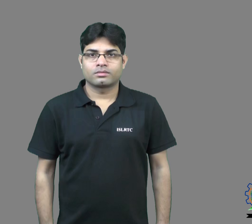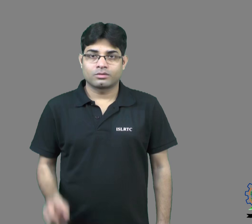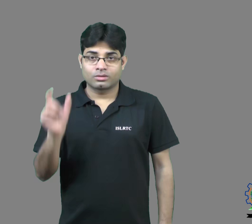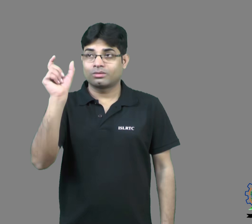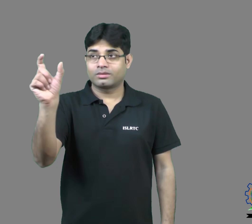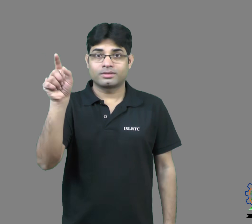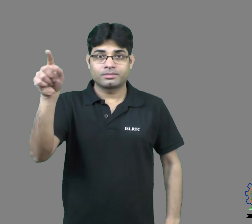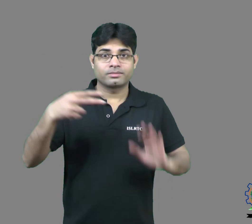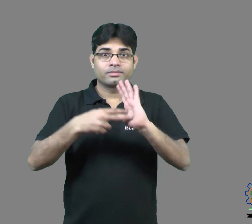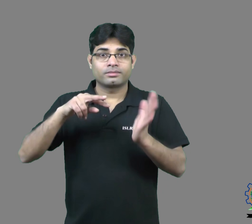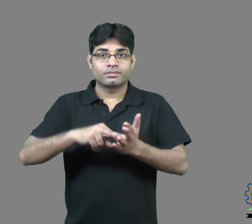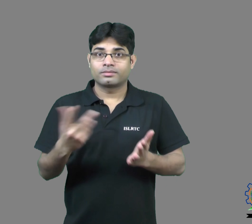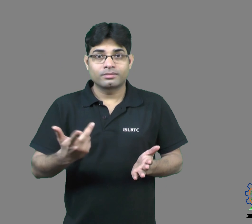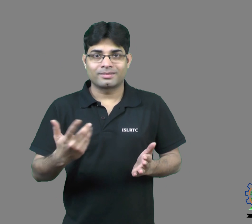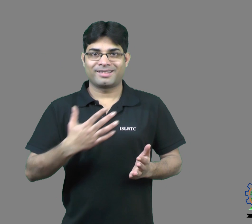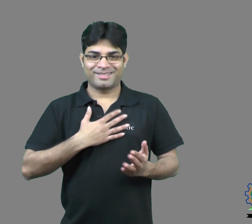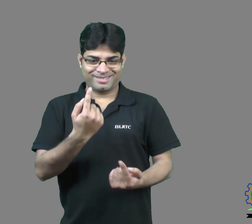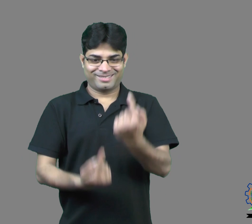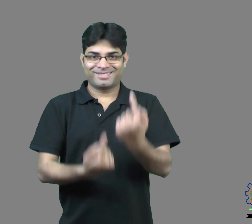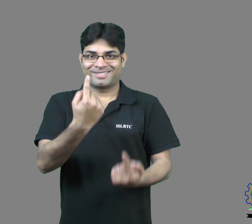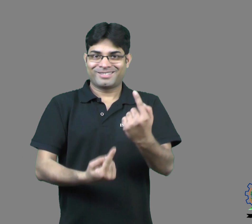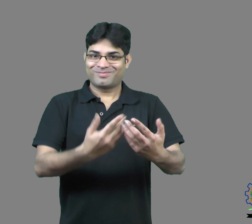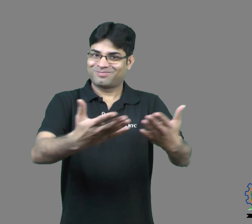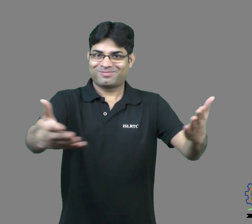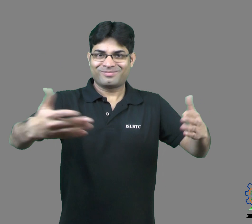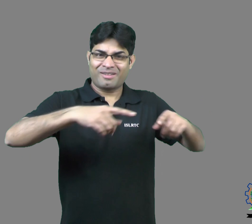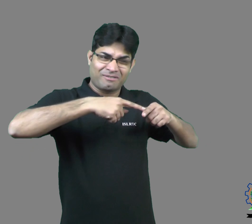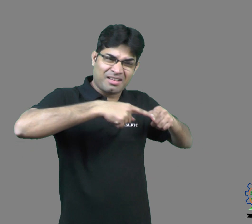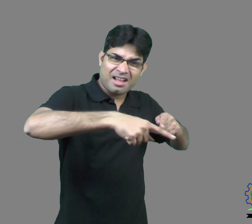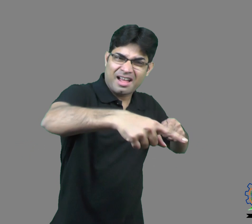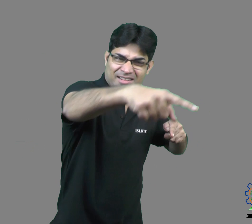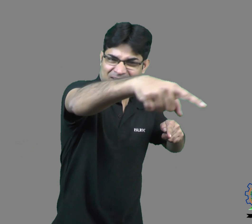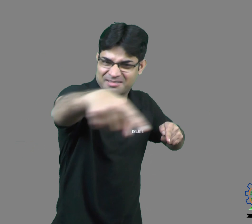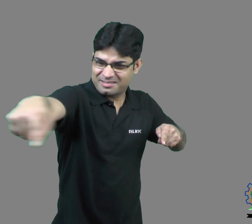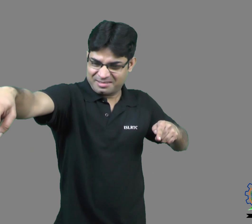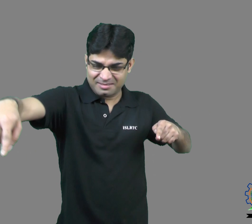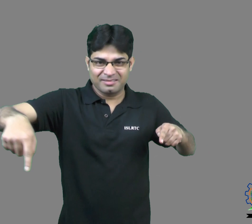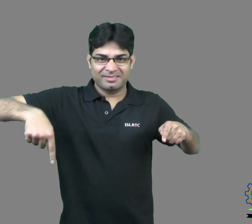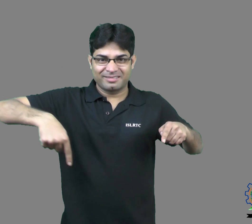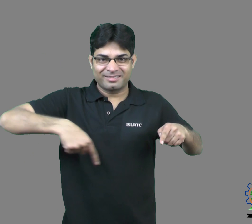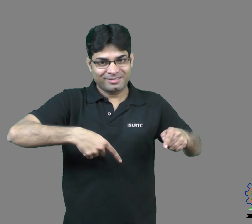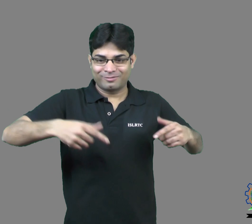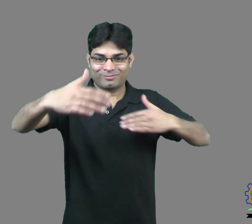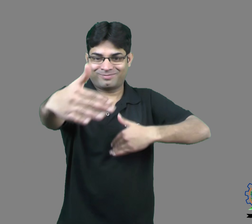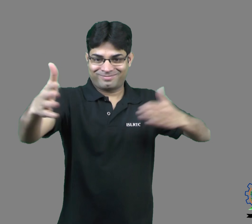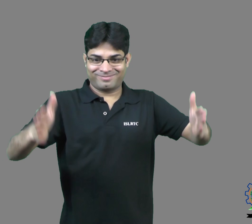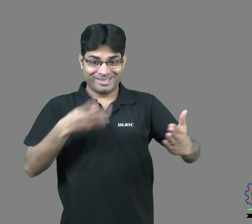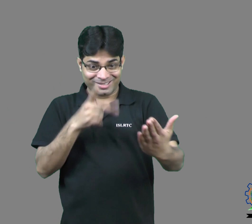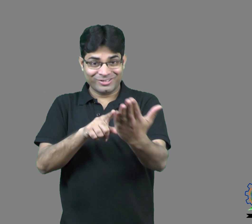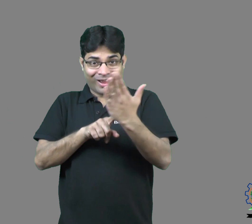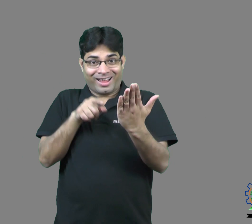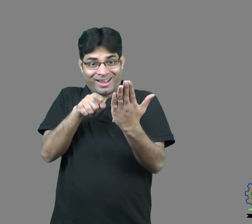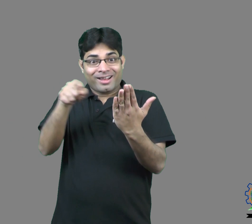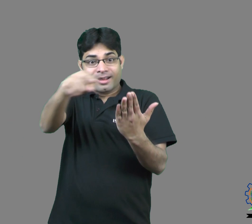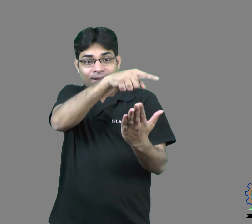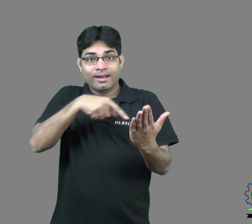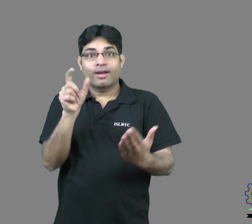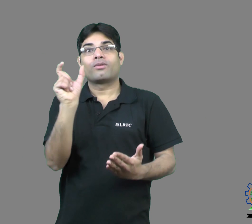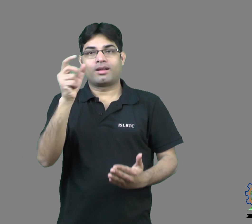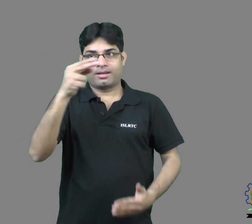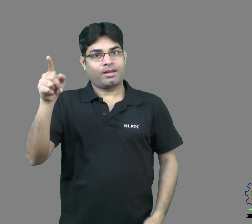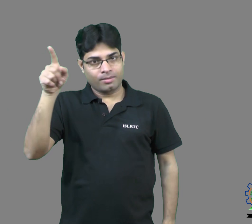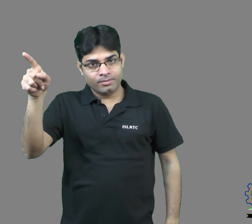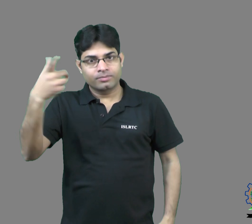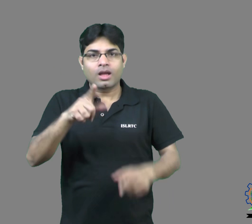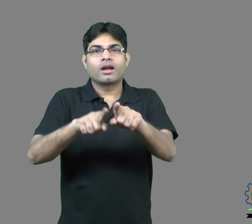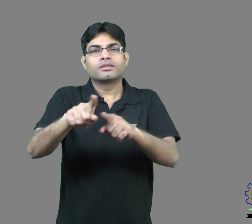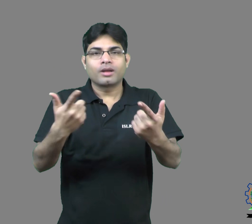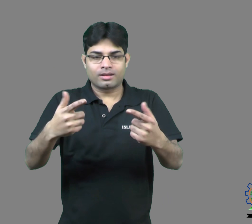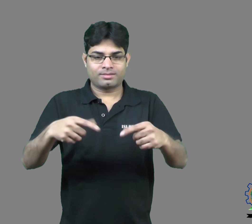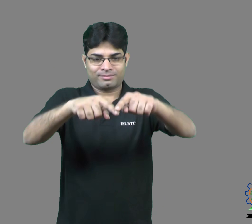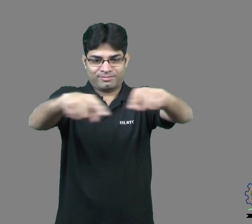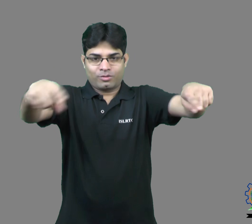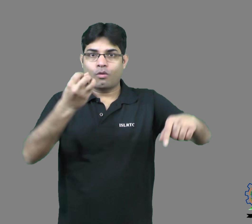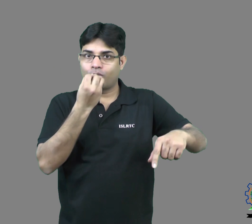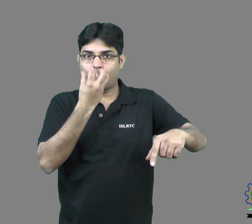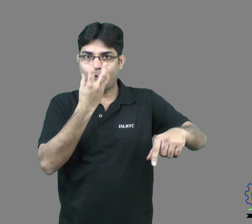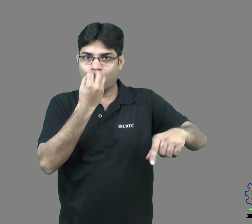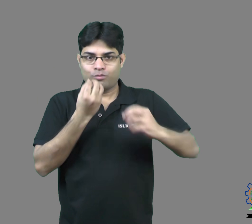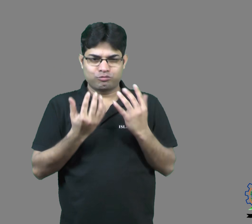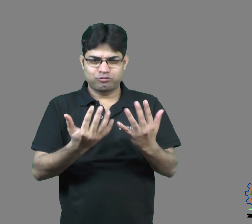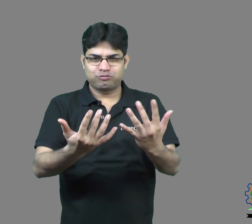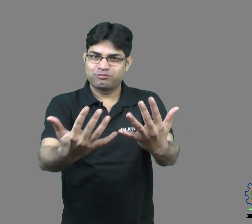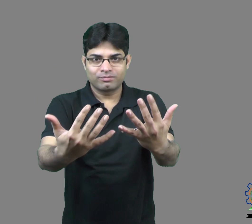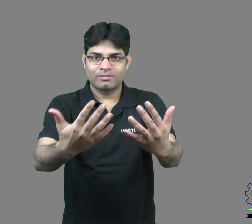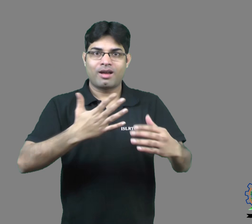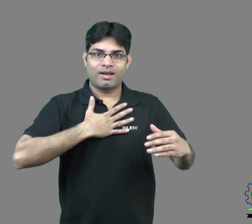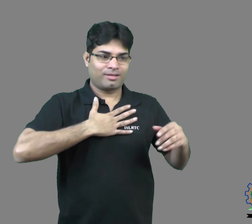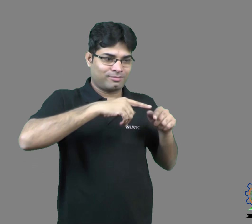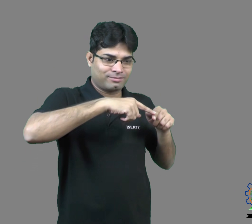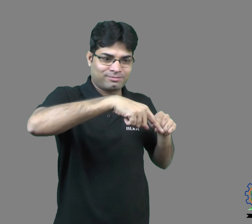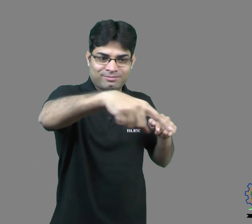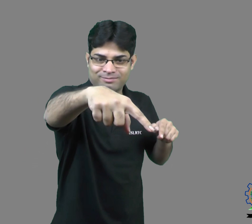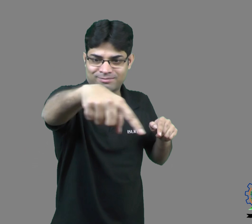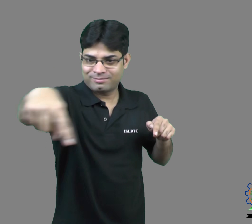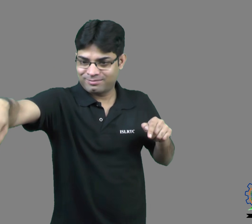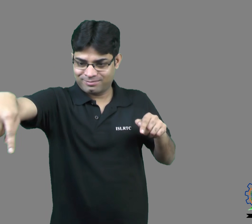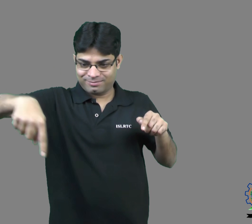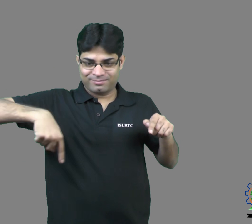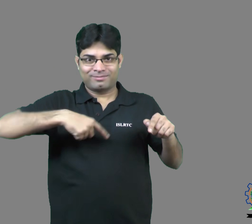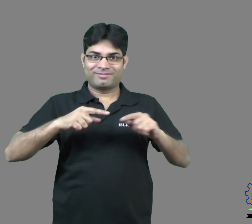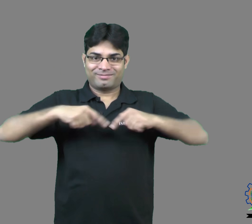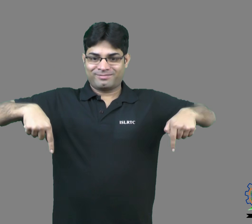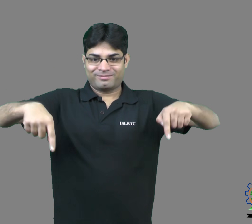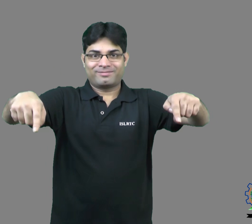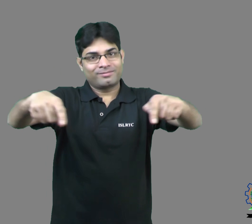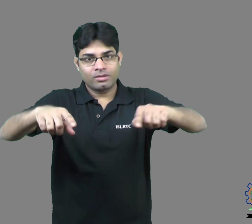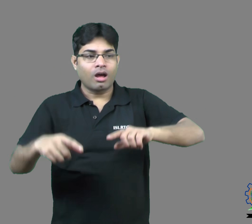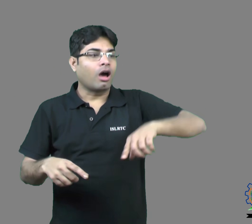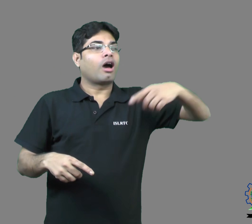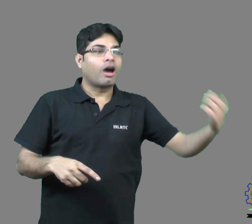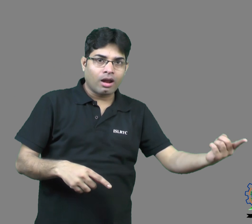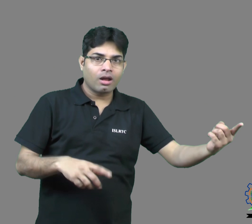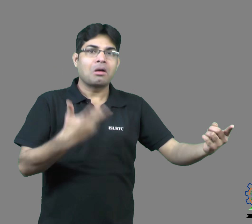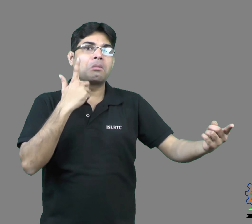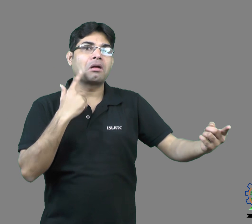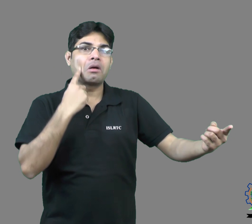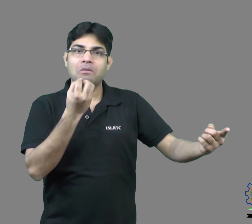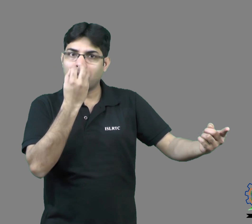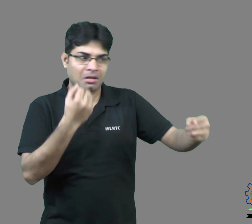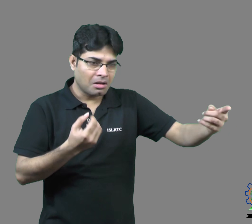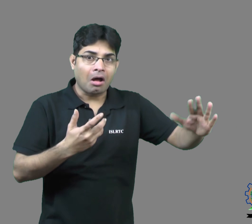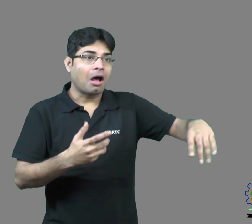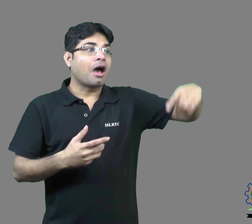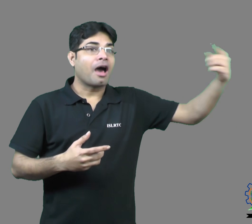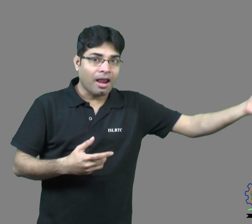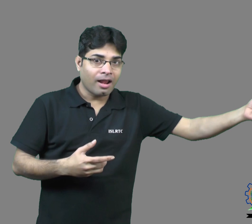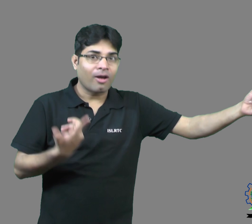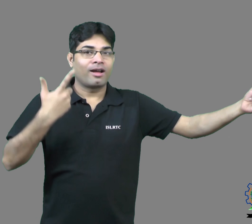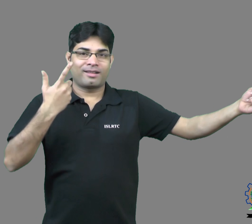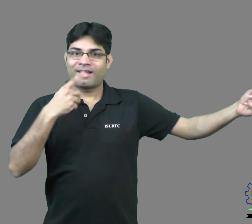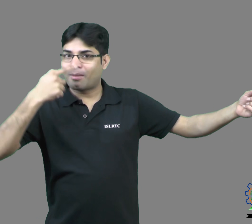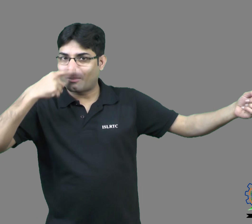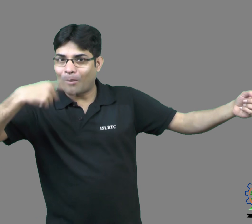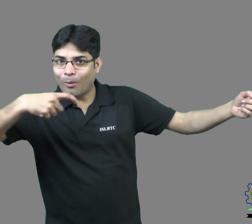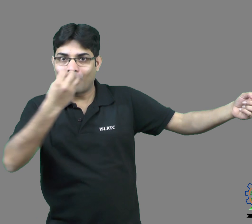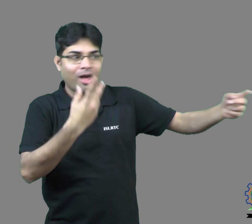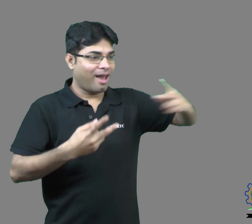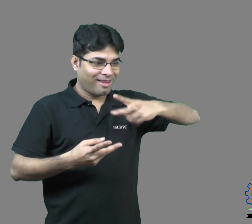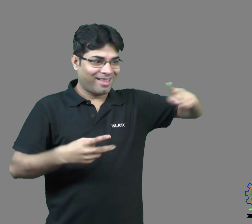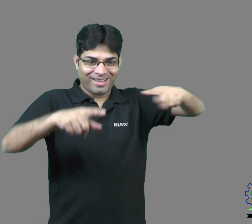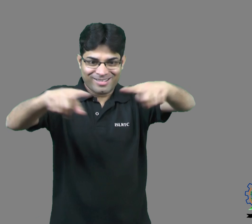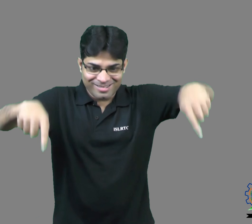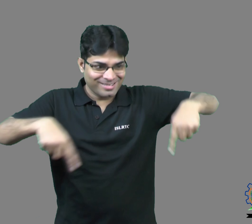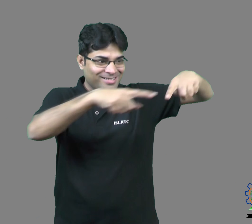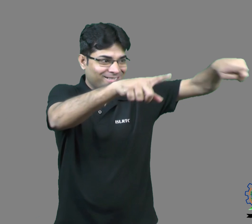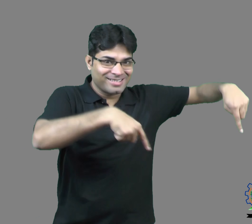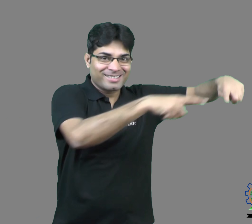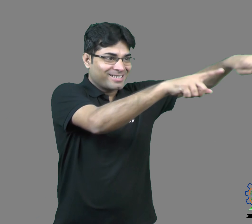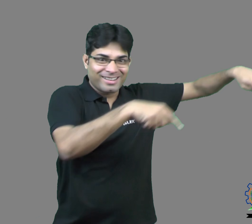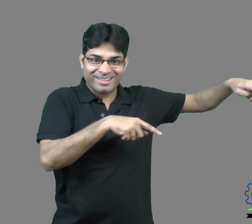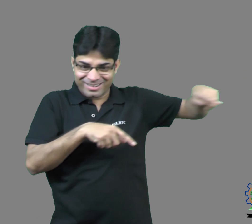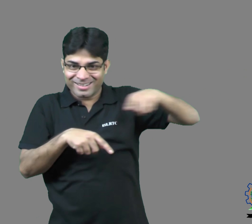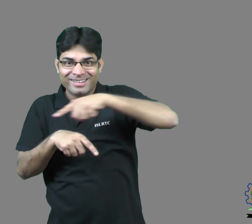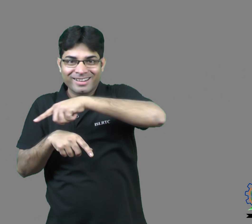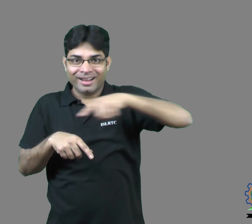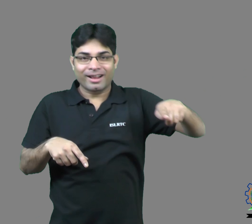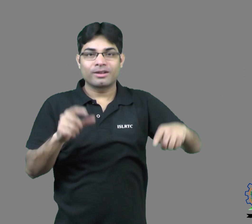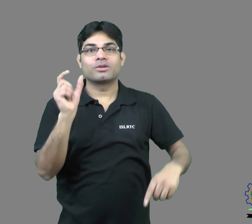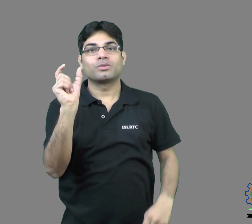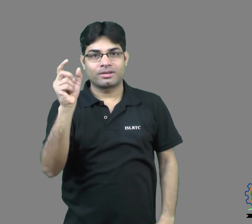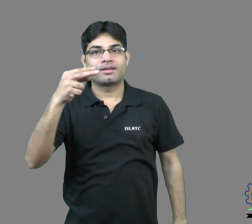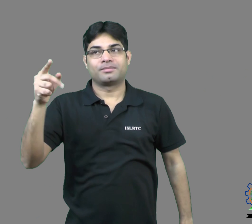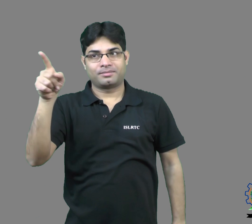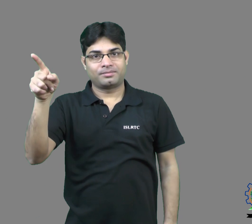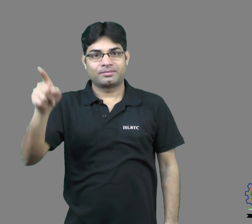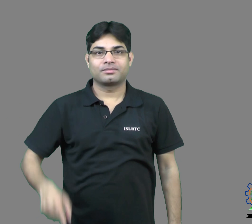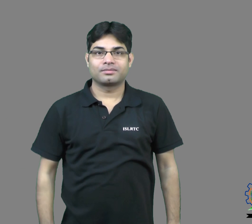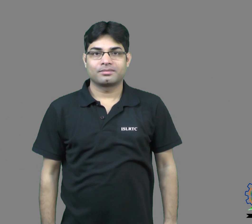Flower For Demarcation Of Areas